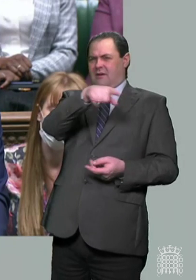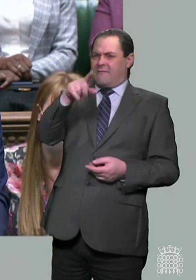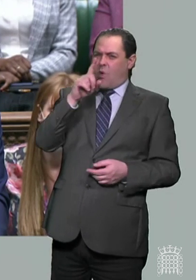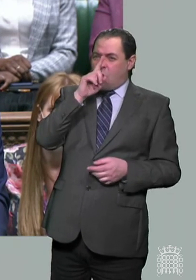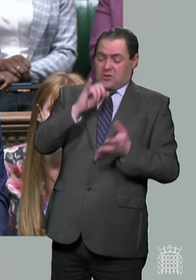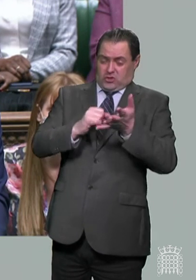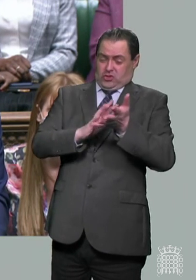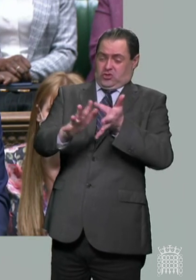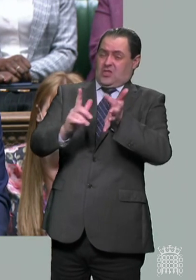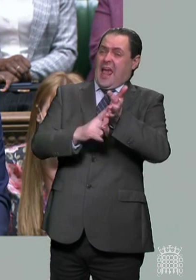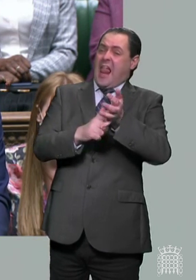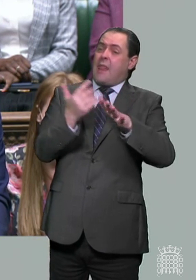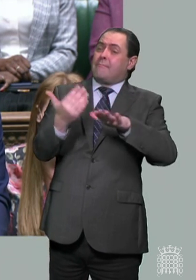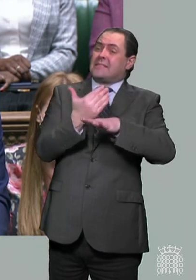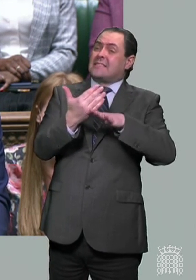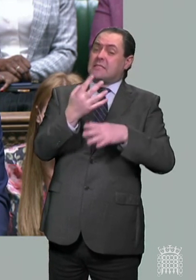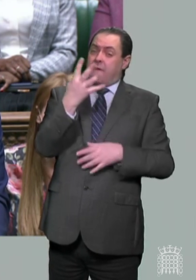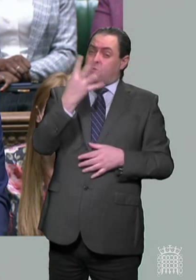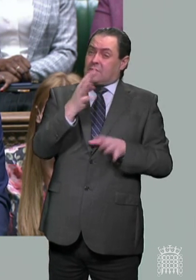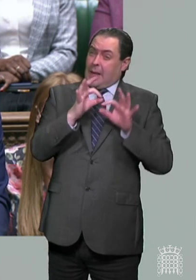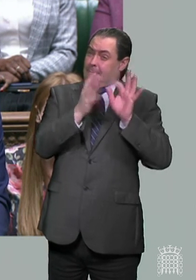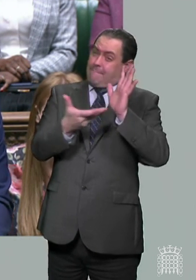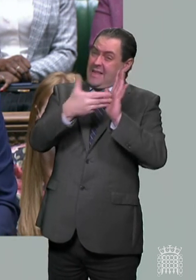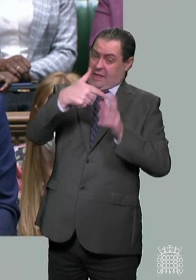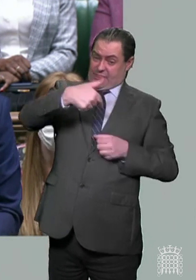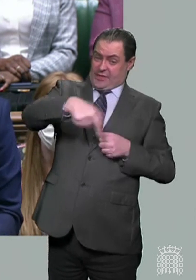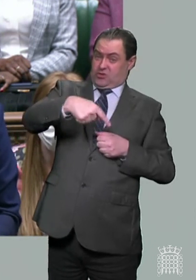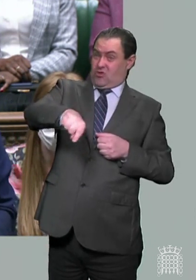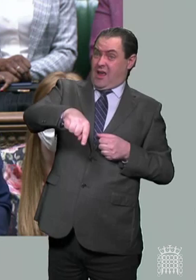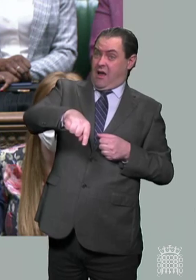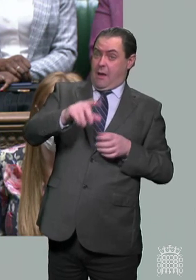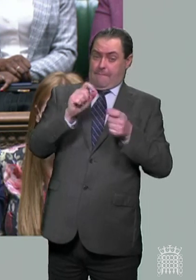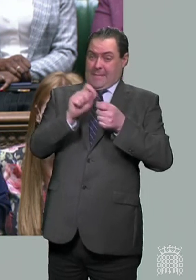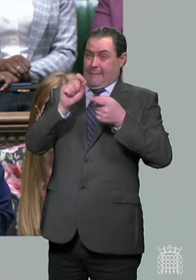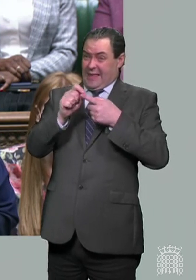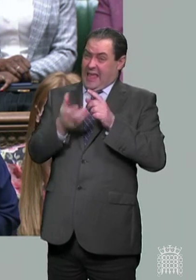Shell’s profits are up £14 billion this year.